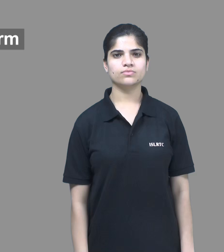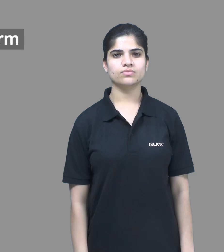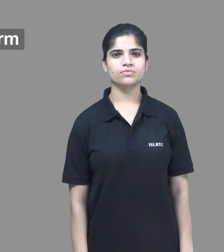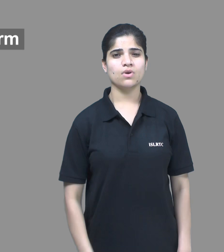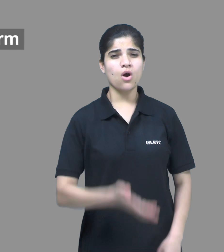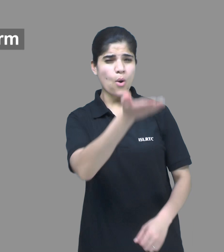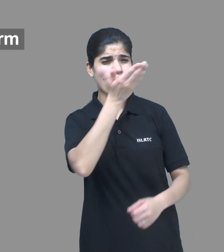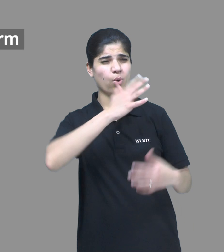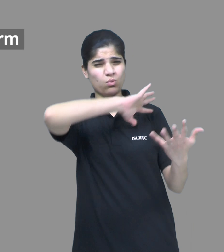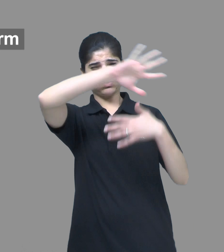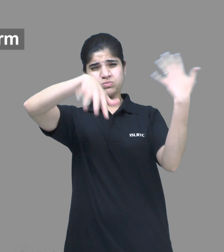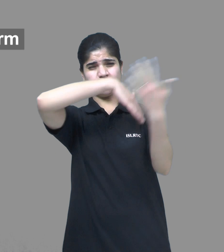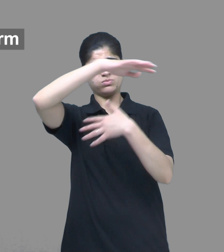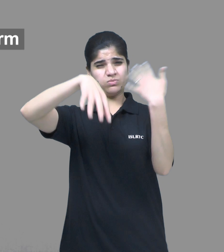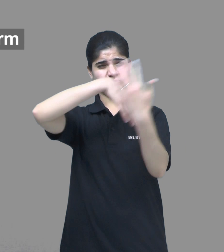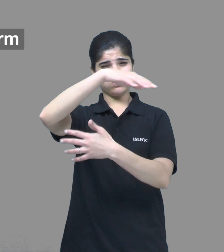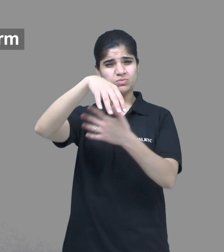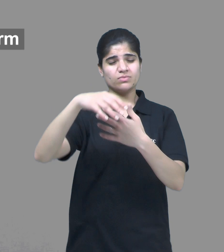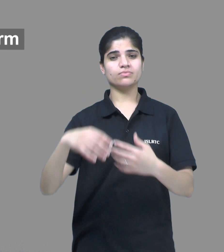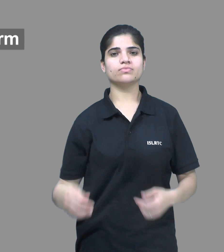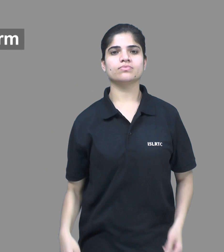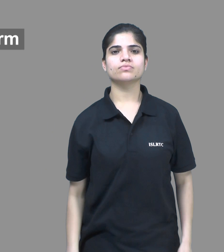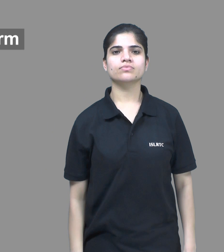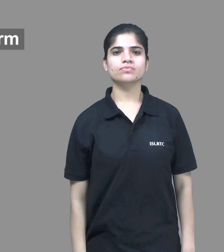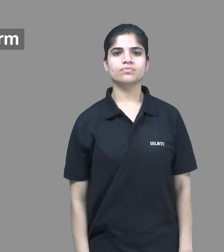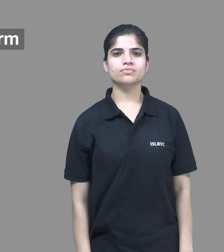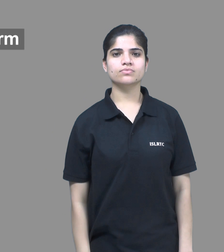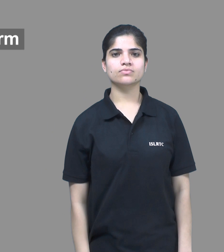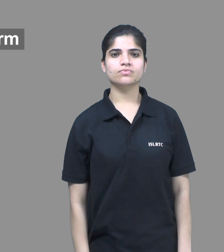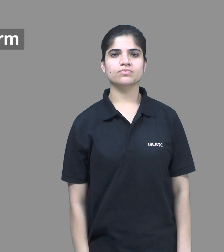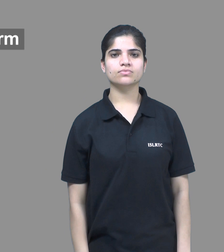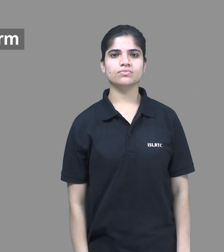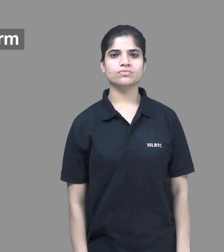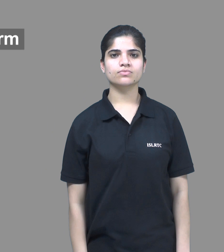Storm